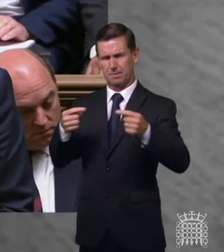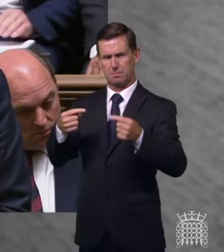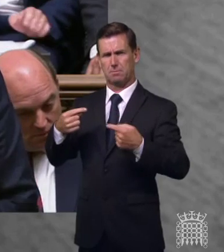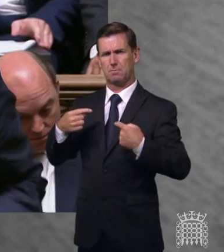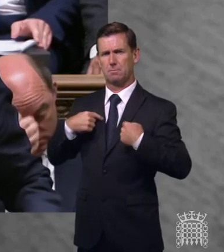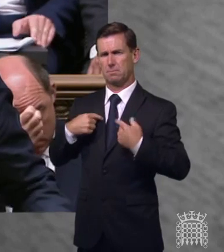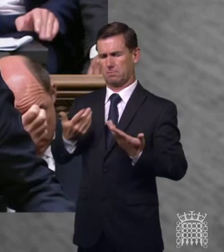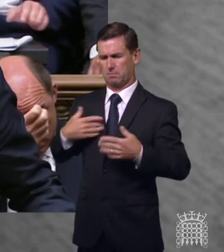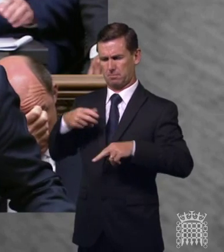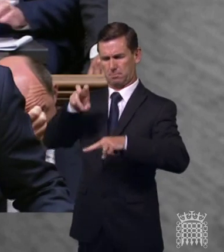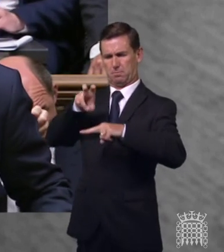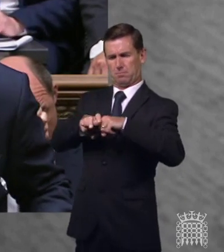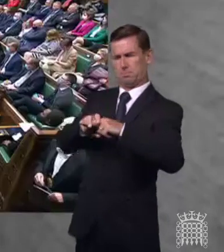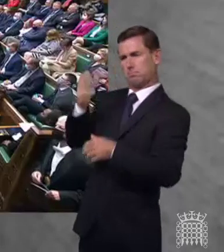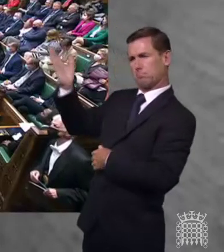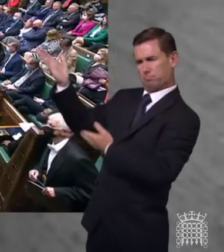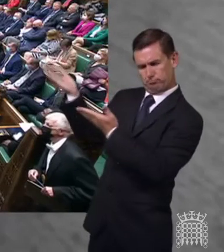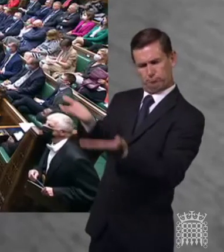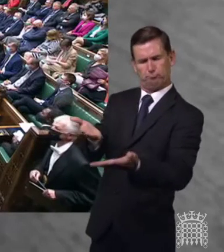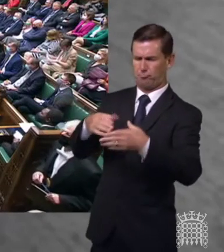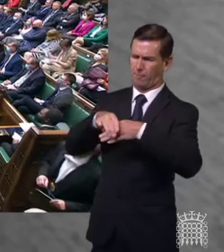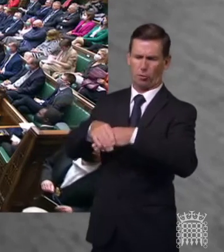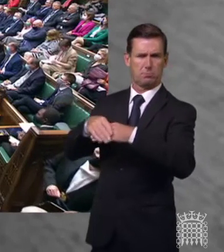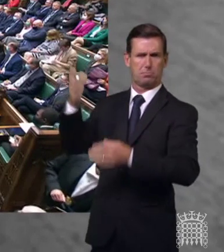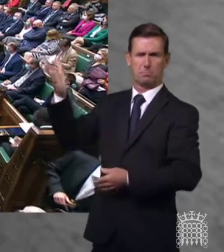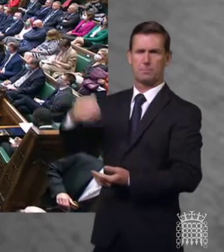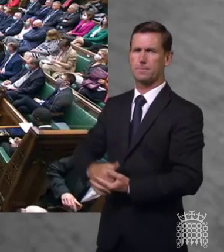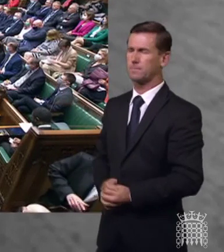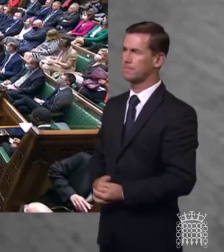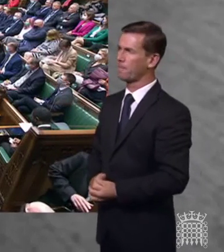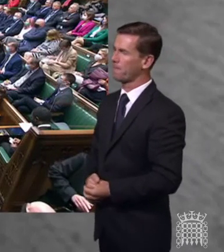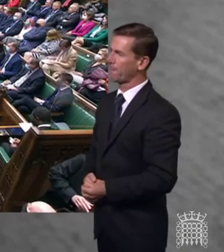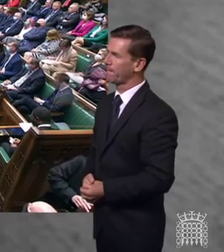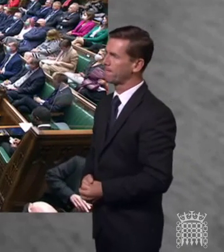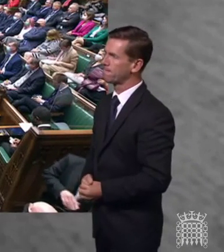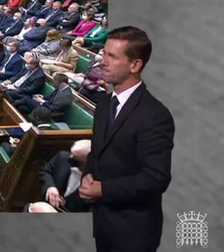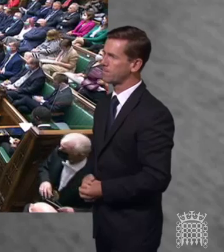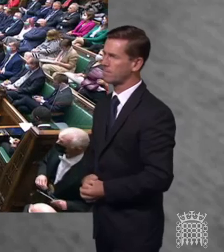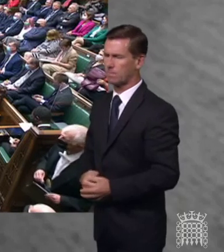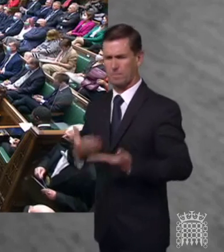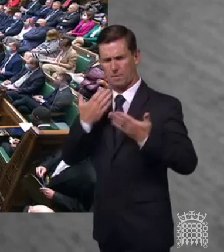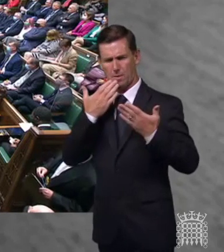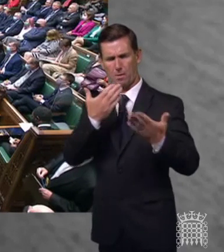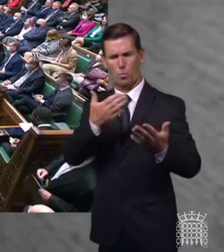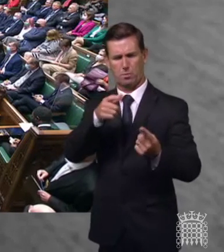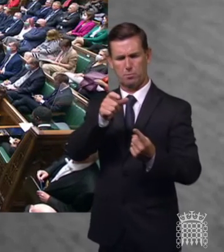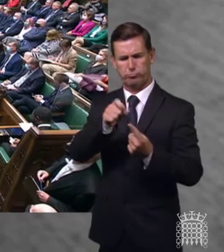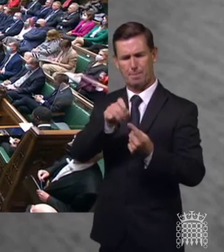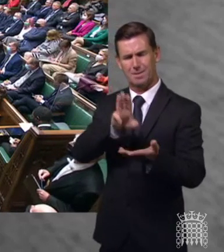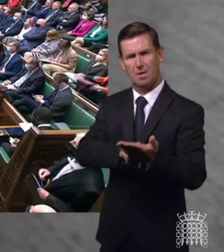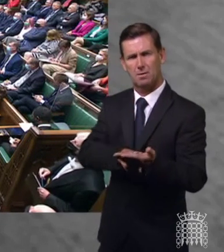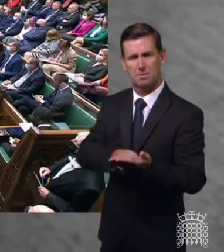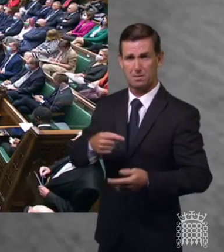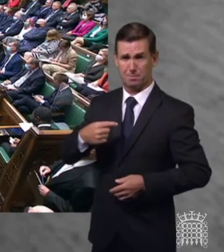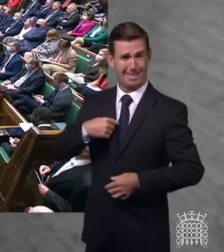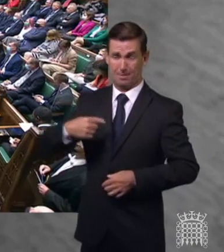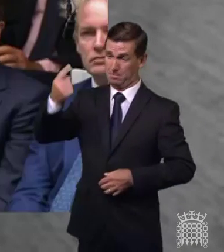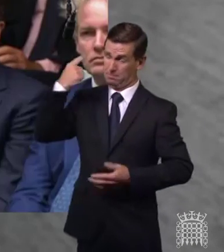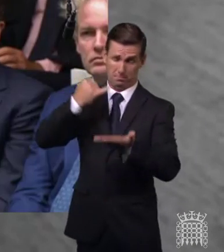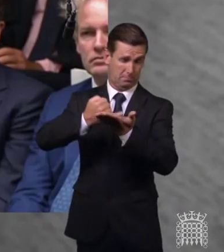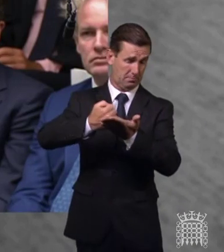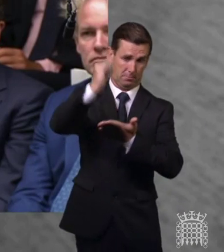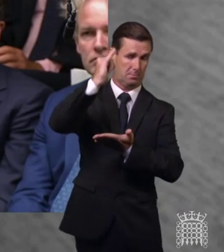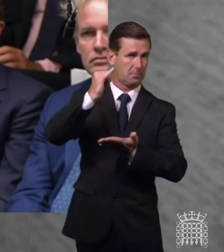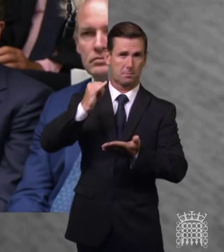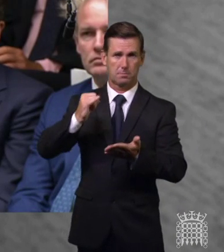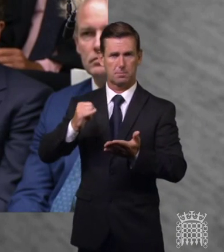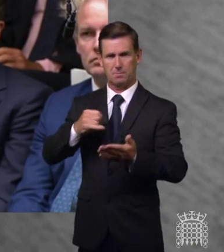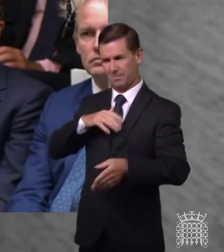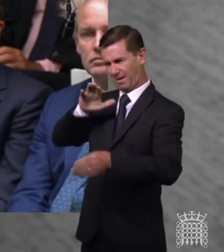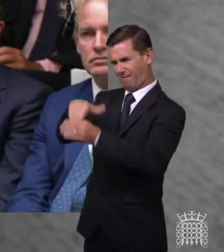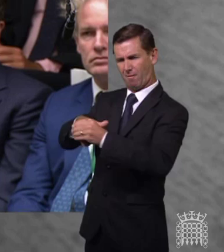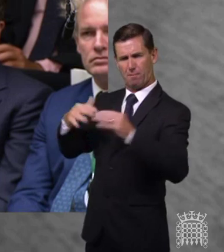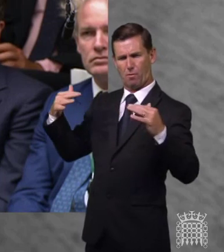As someone who opposed this nation-building intervention, I believe that it now brings its responsibilities.